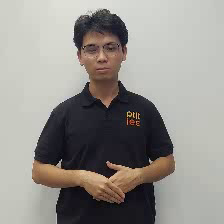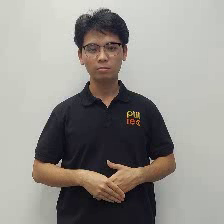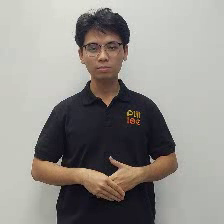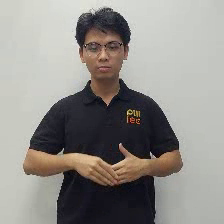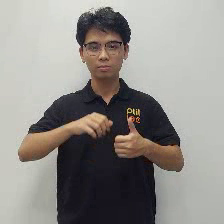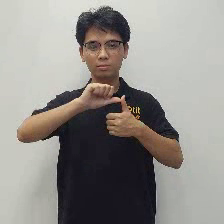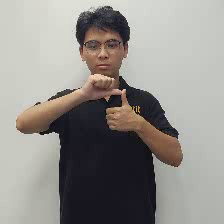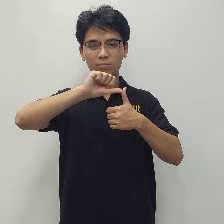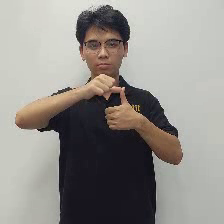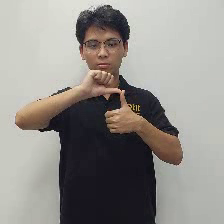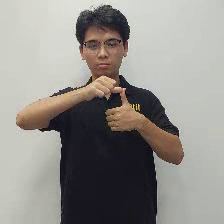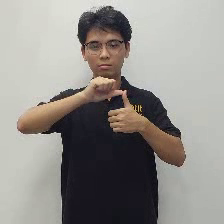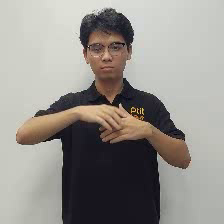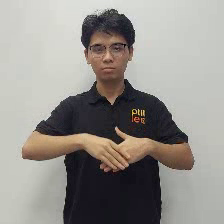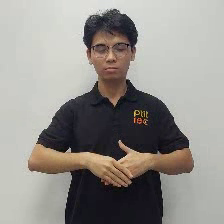Bạn thân